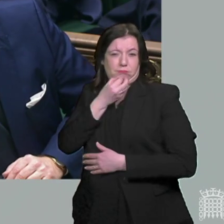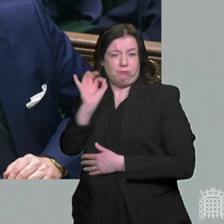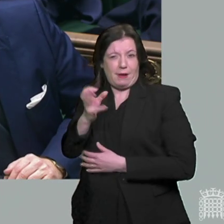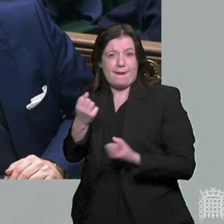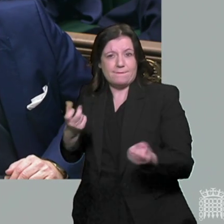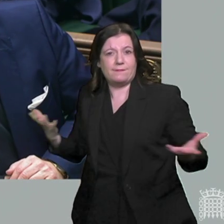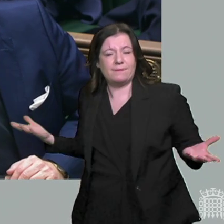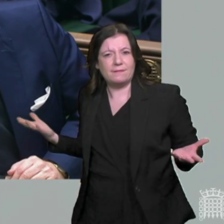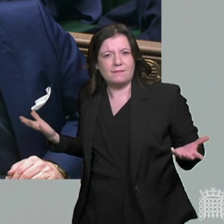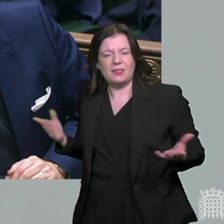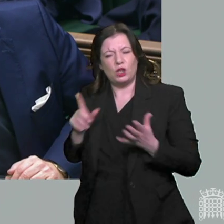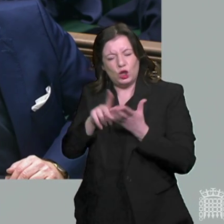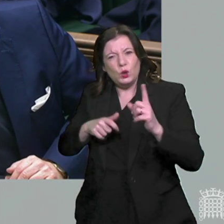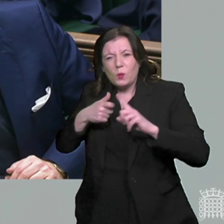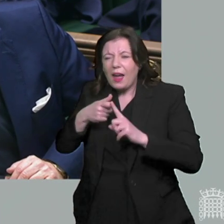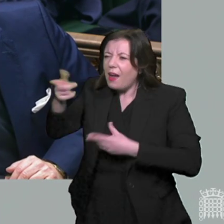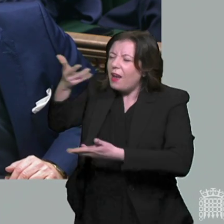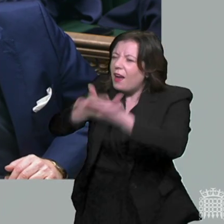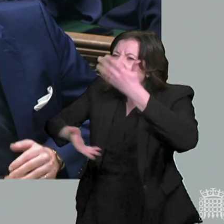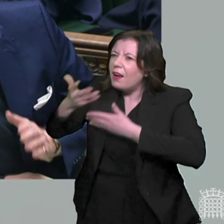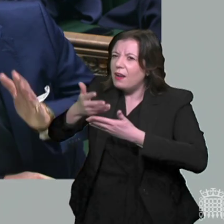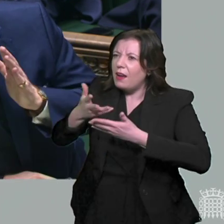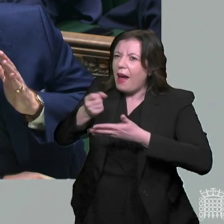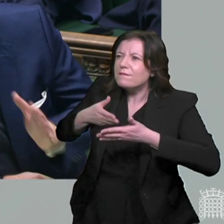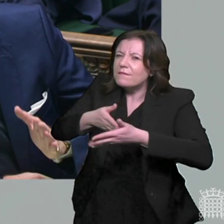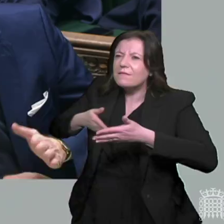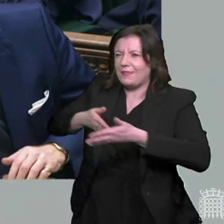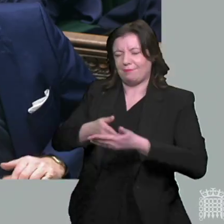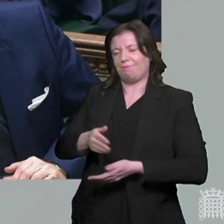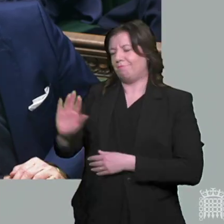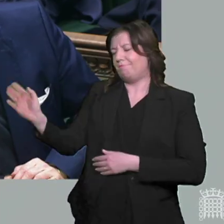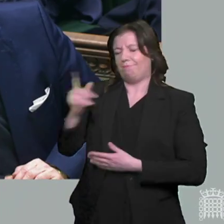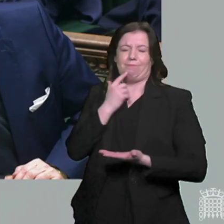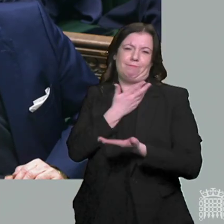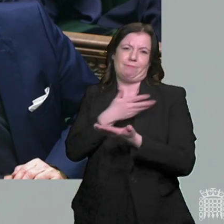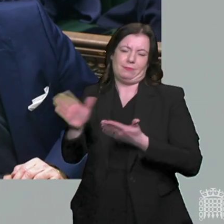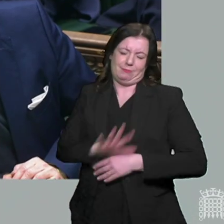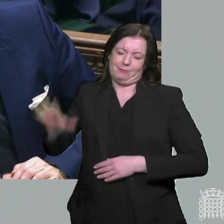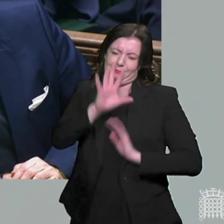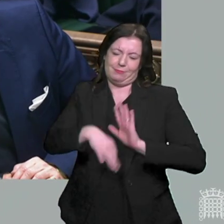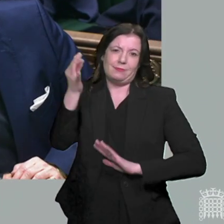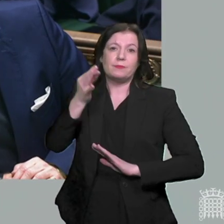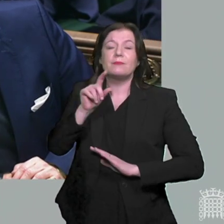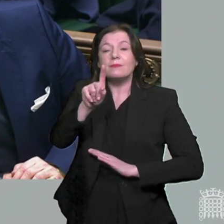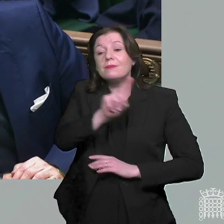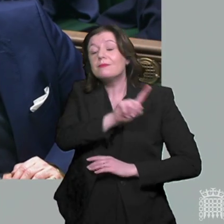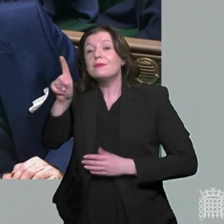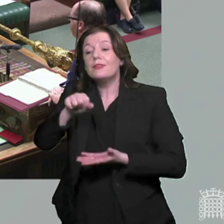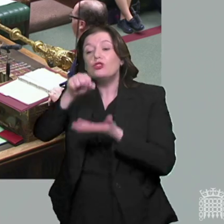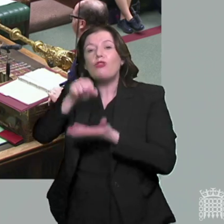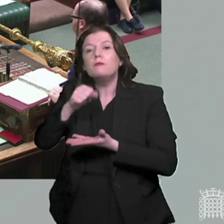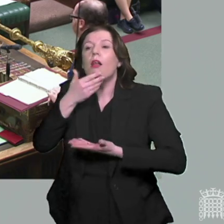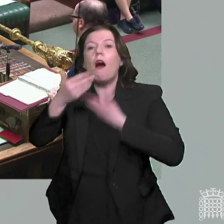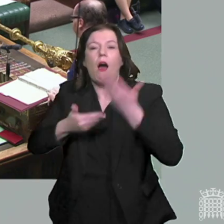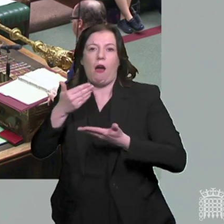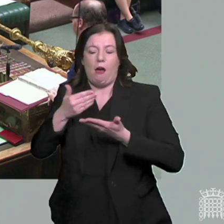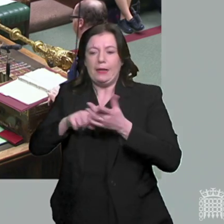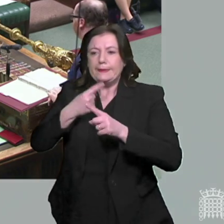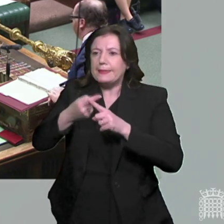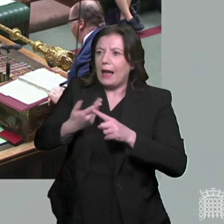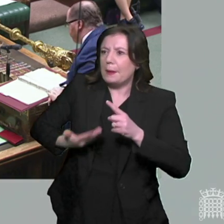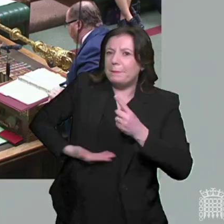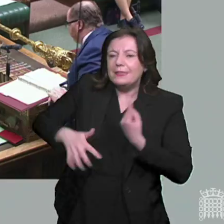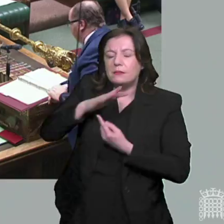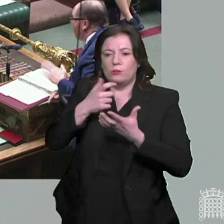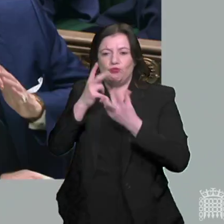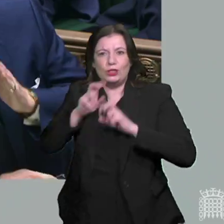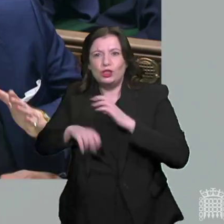I do not recognise that the UK sector is being held back in the way that she says, but the Chancellor will say more this afternoon about the tax and business environment.